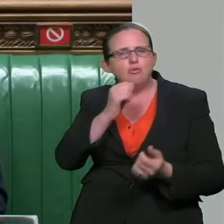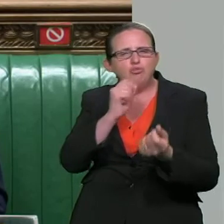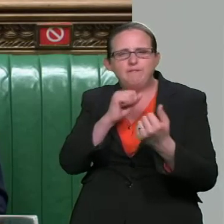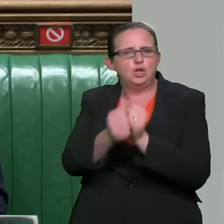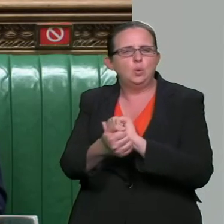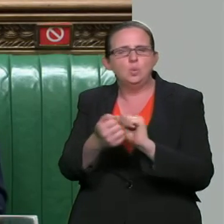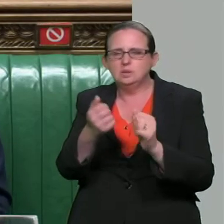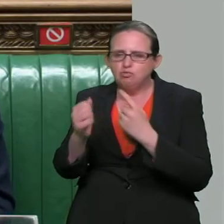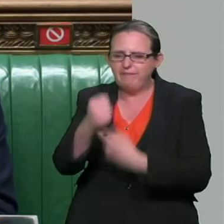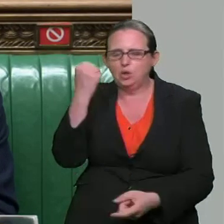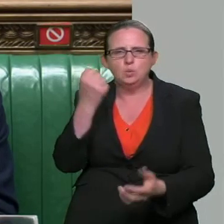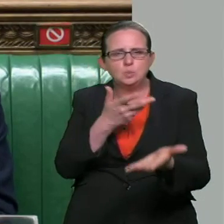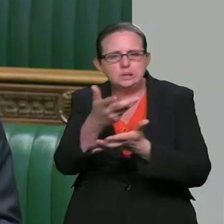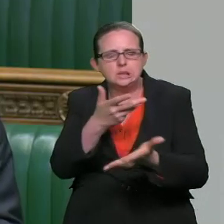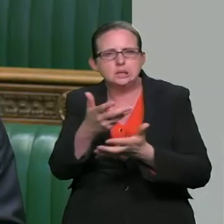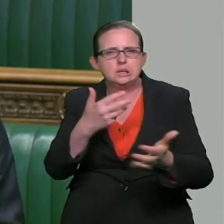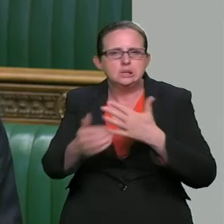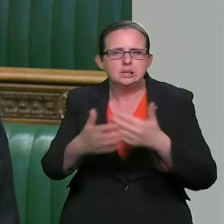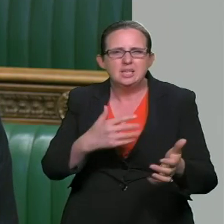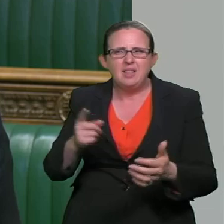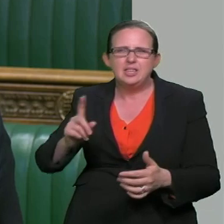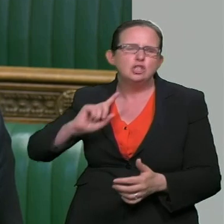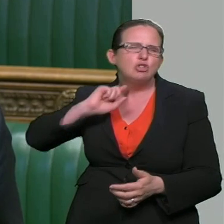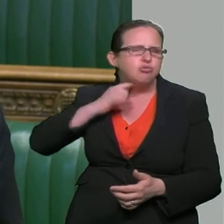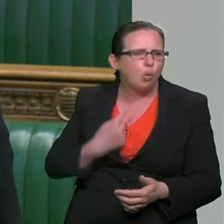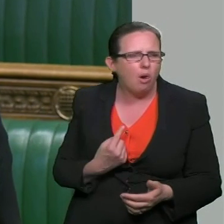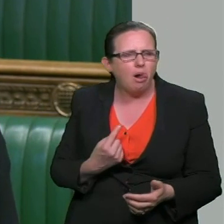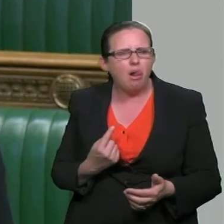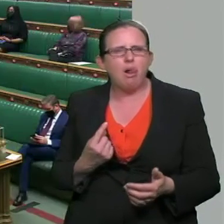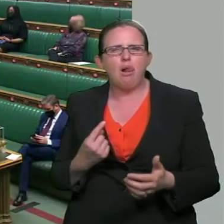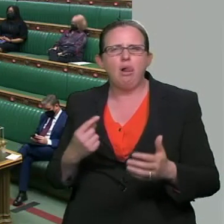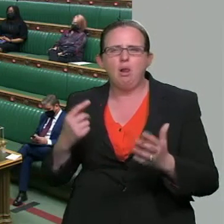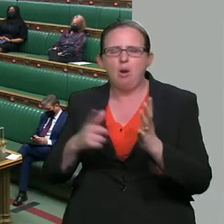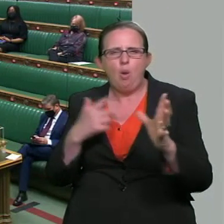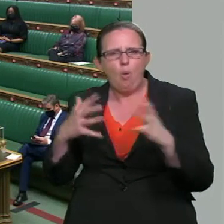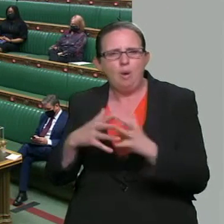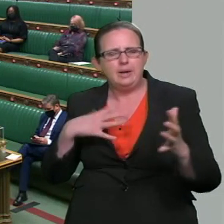So will the Prime Minister now act to bring this cruel exploitation to an end?